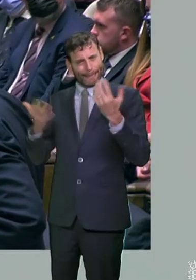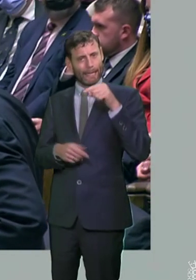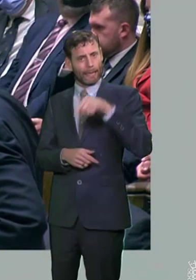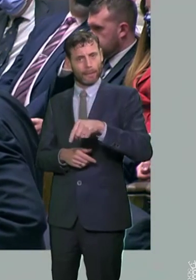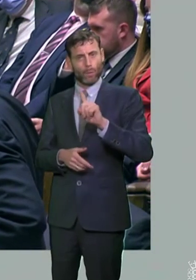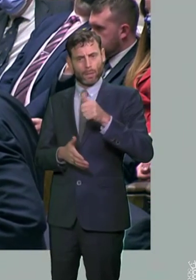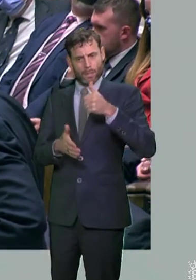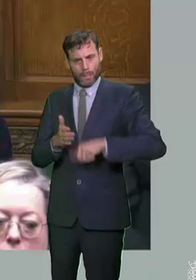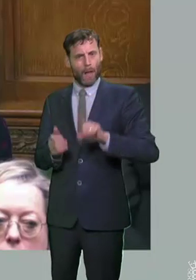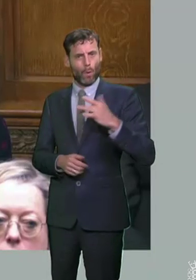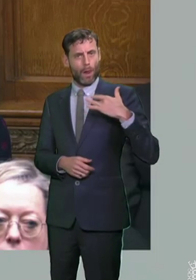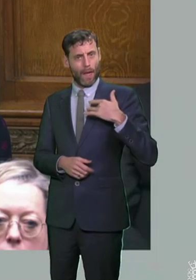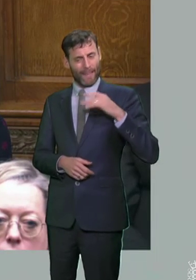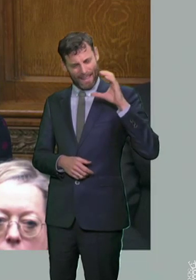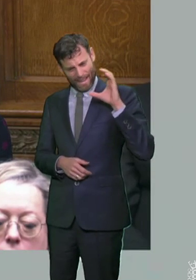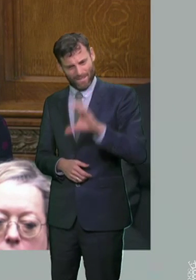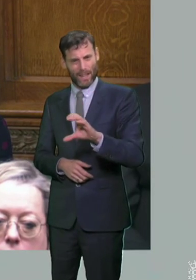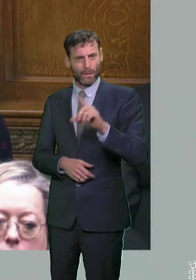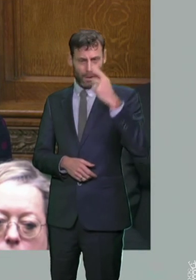My honourable Friend is right to say that investment in kids’ early years is absolutely